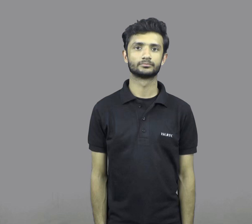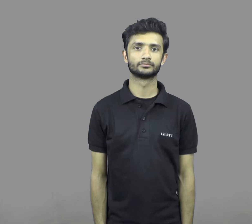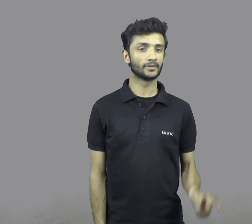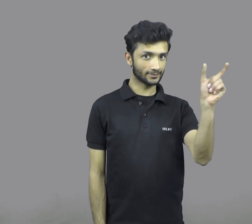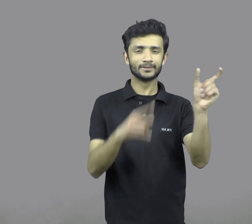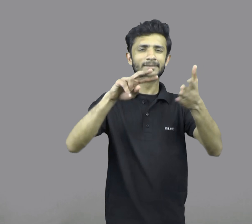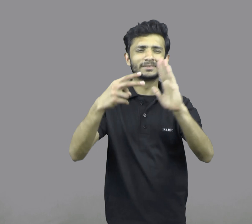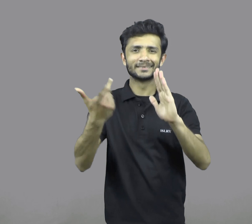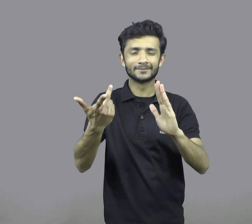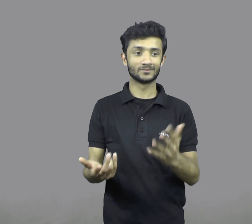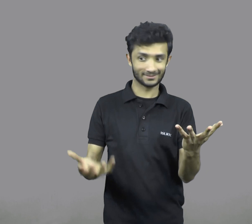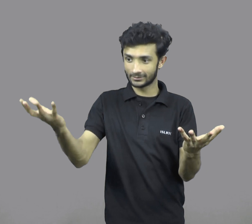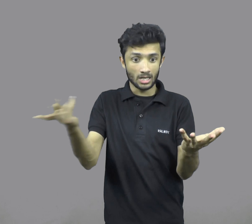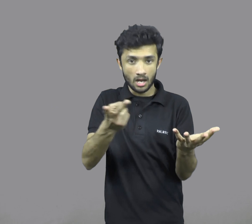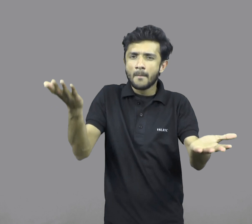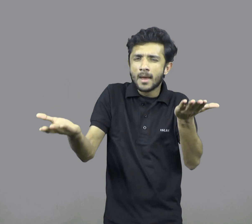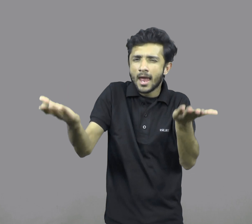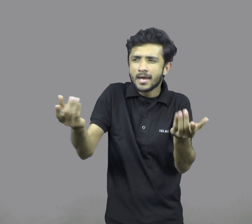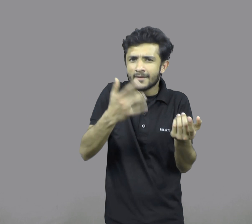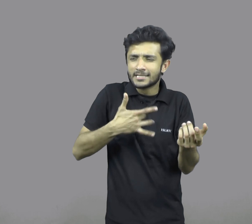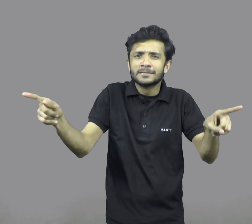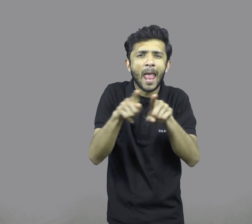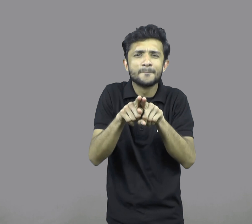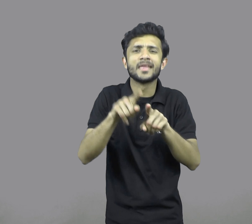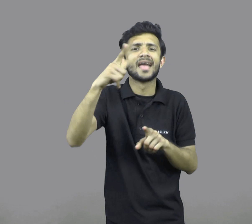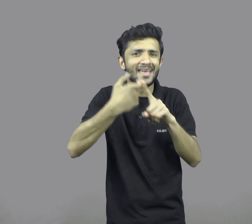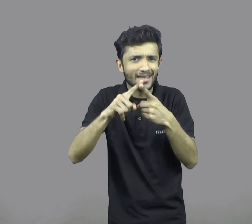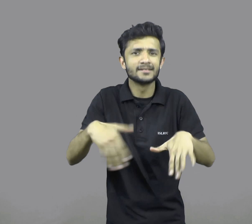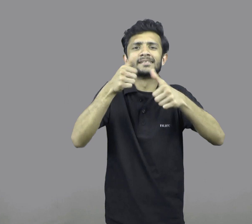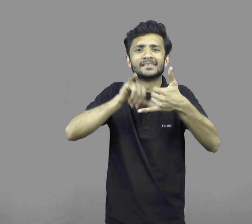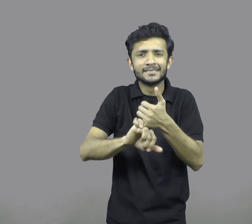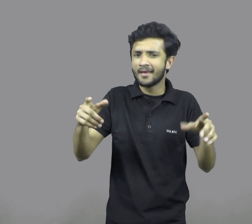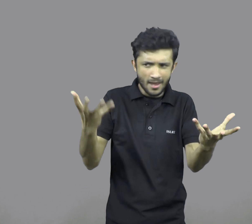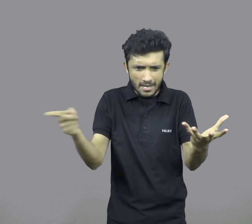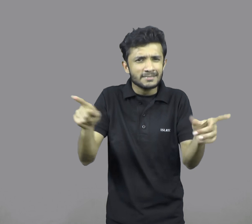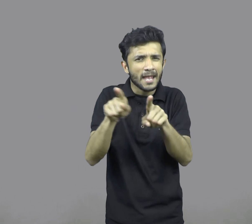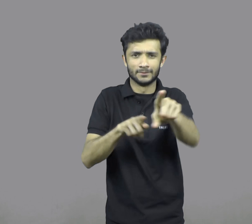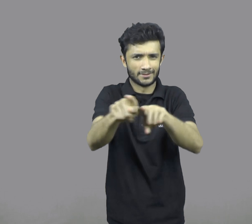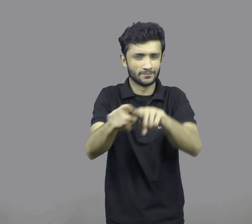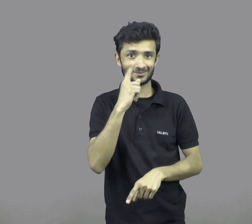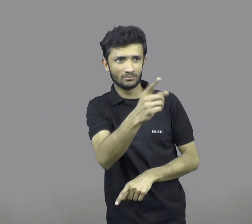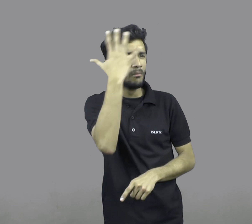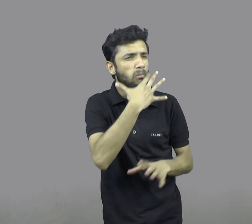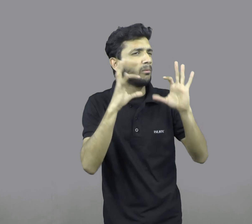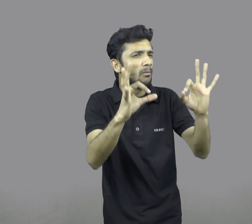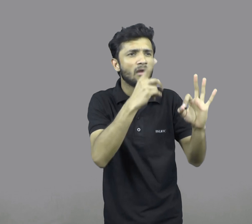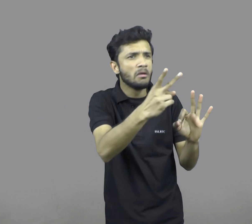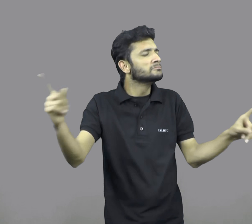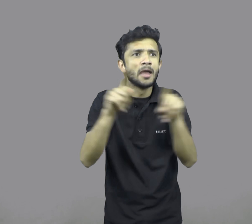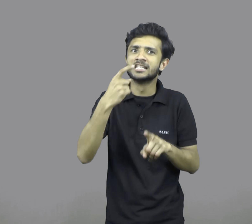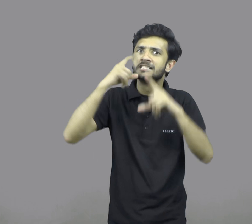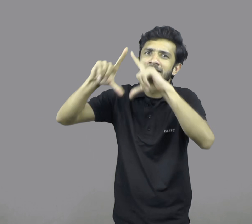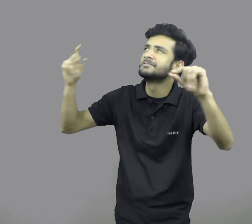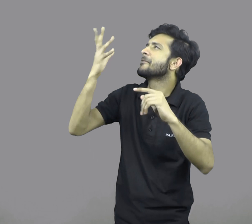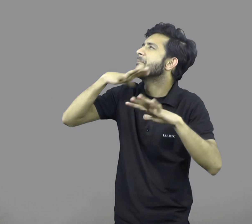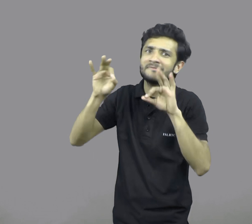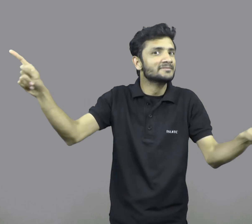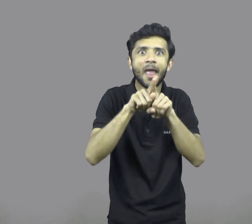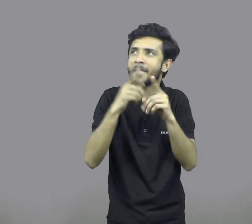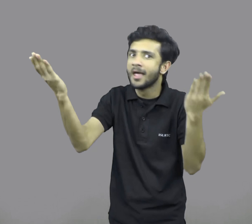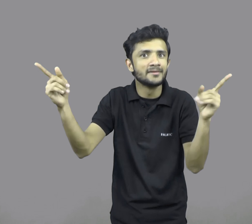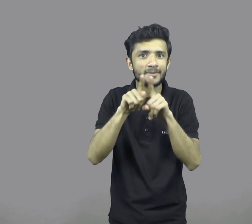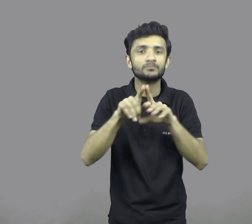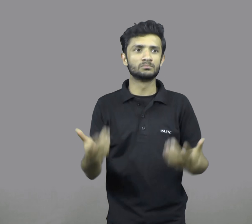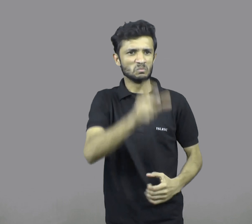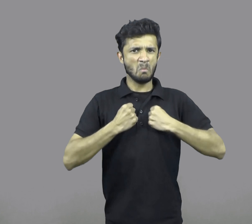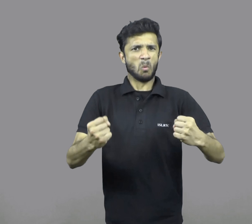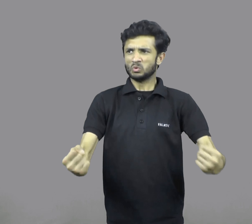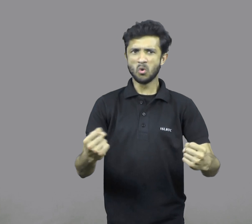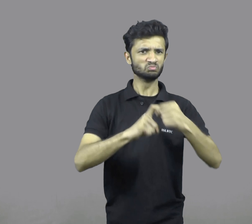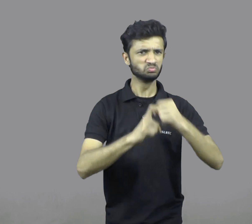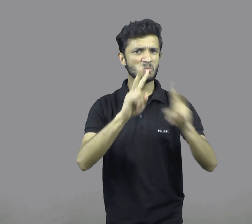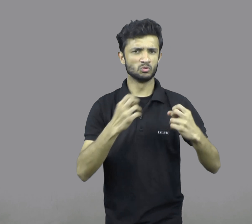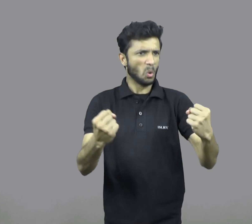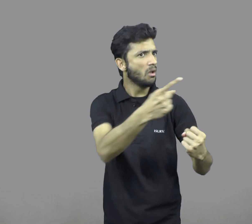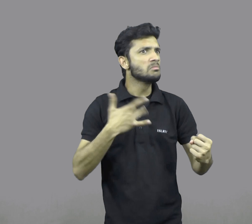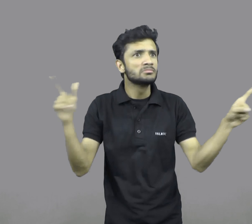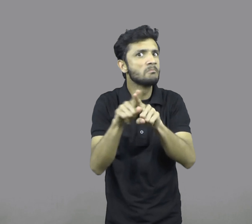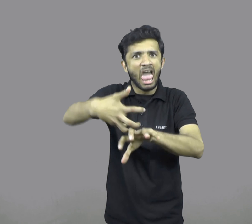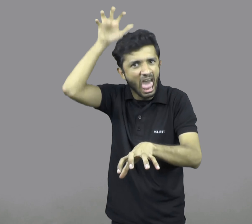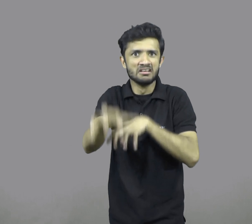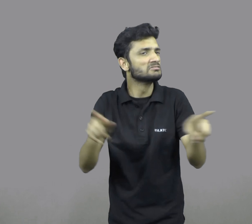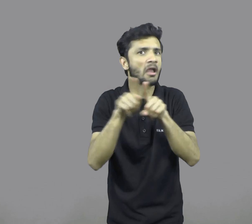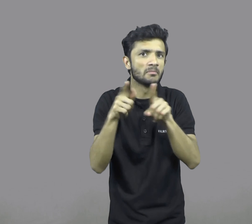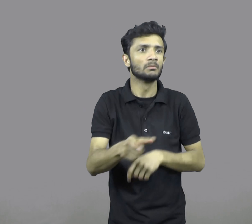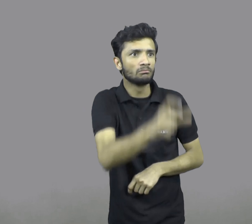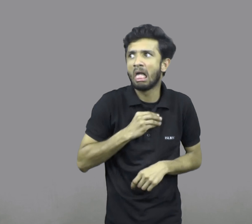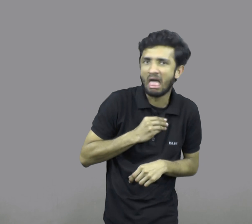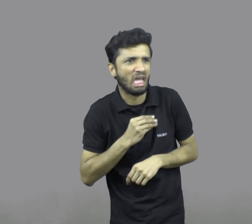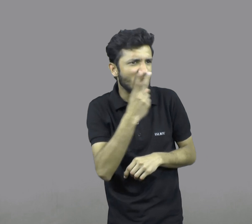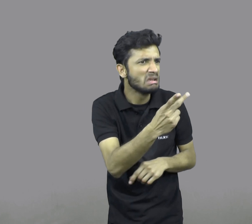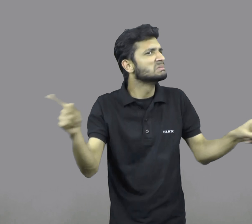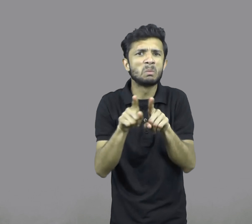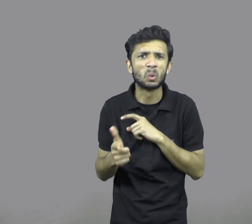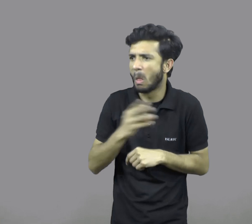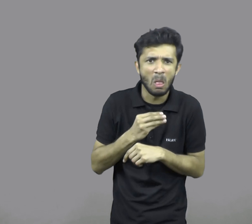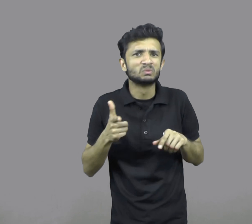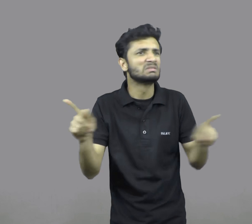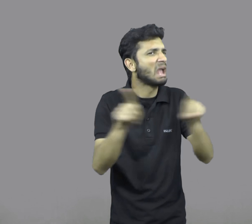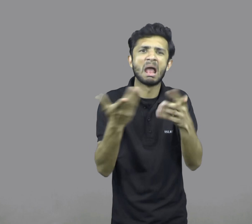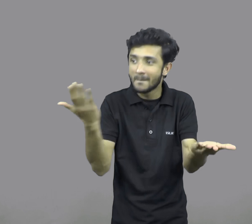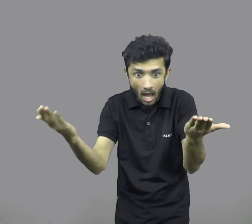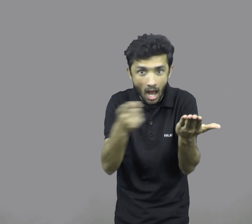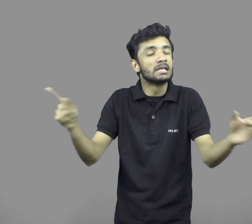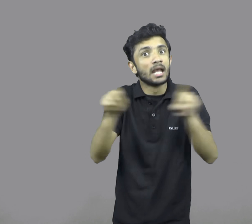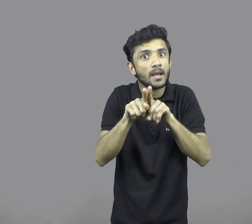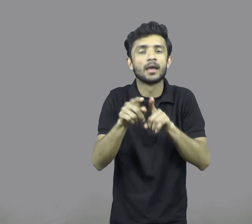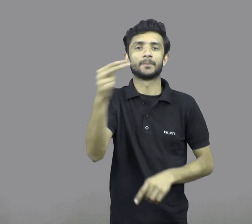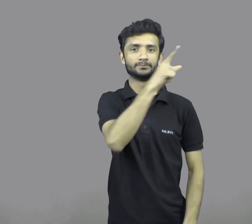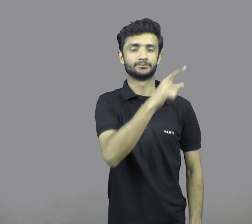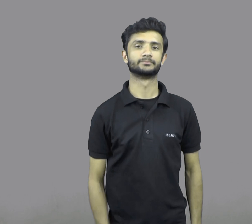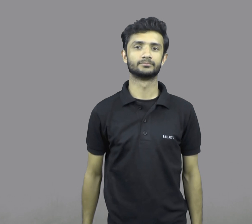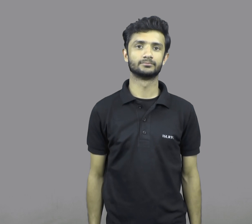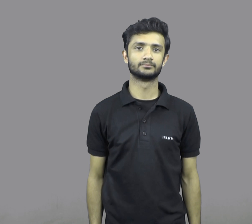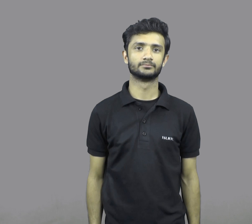Simile